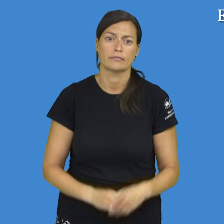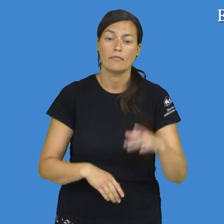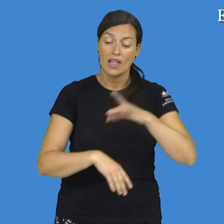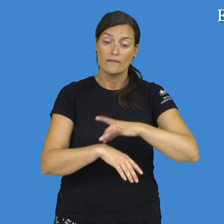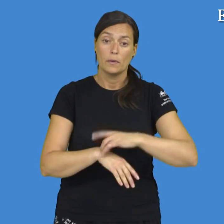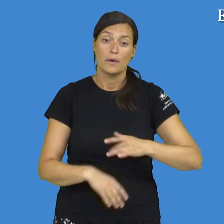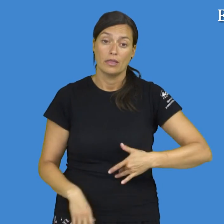enfermo